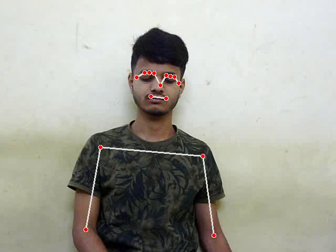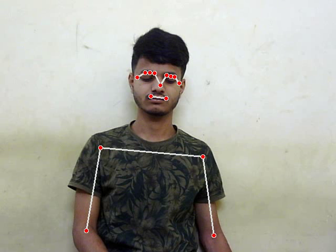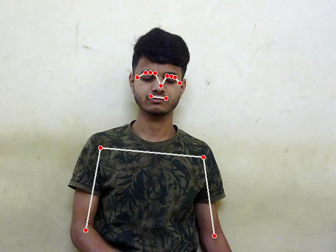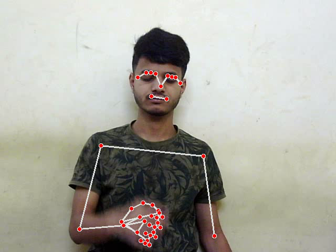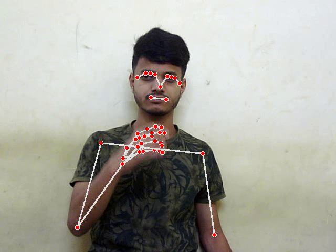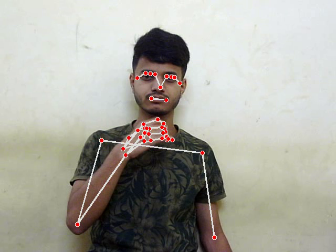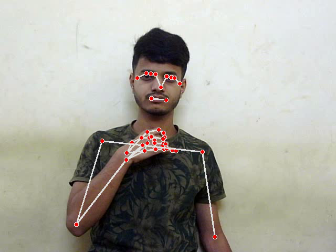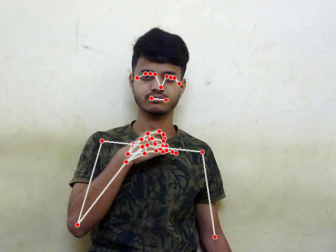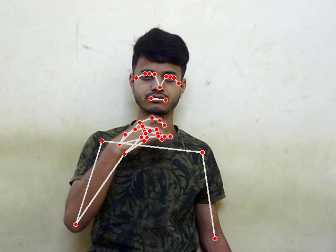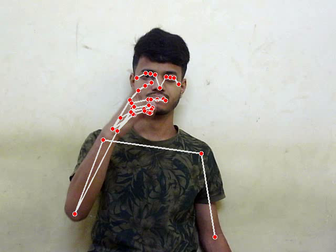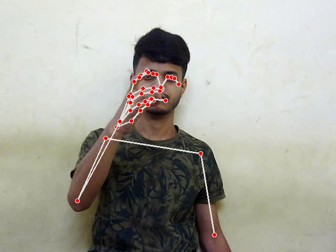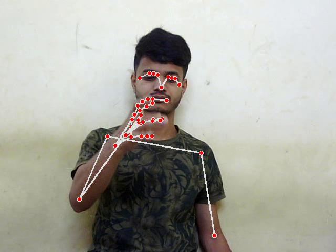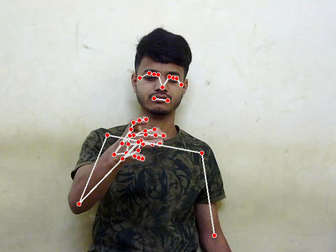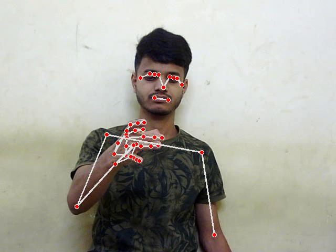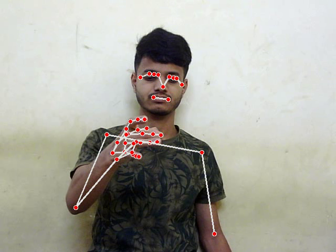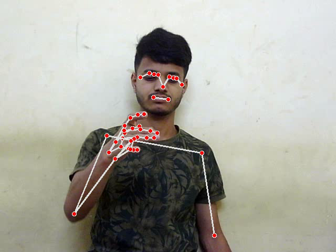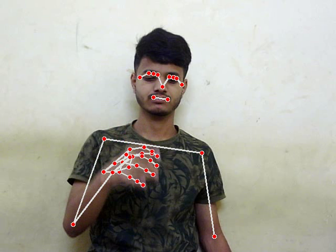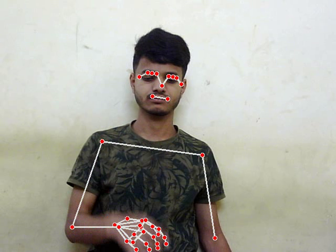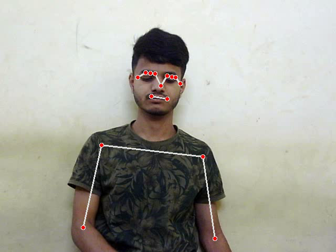like